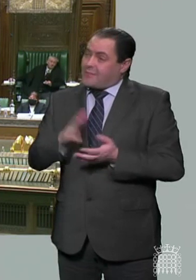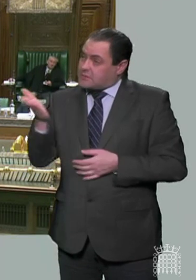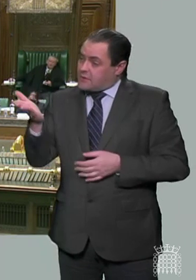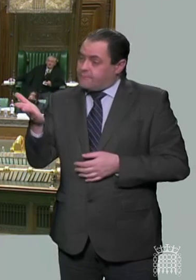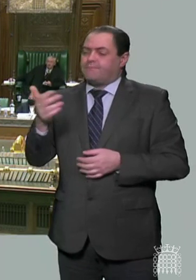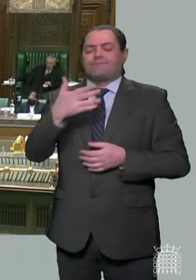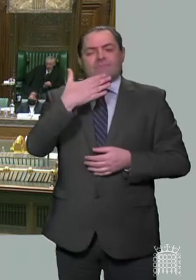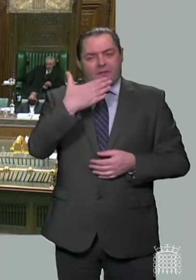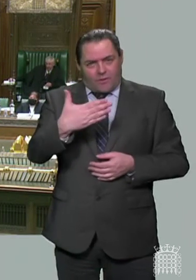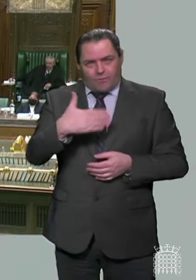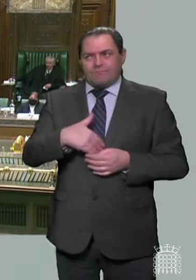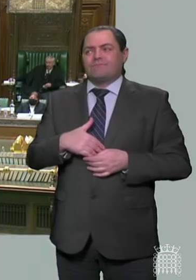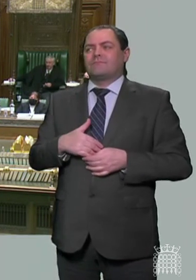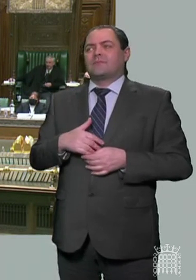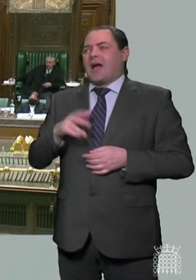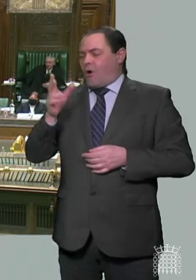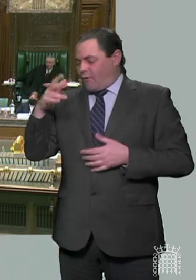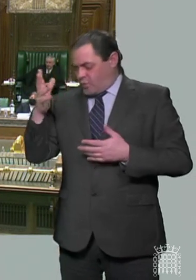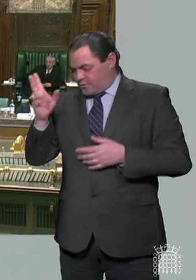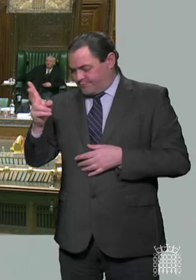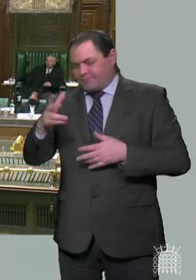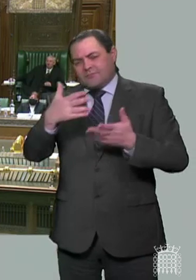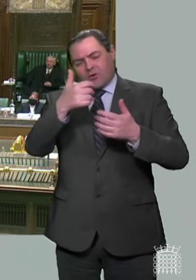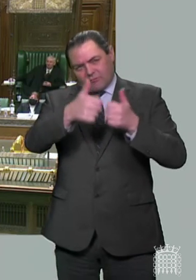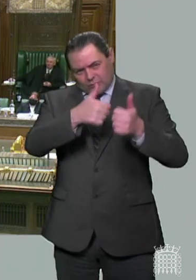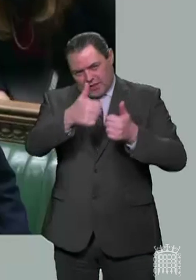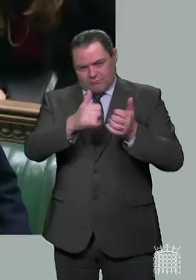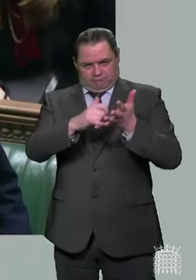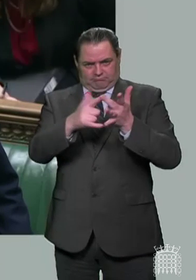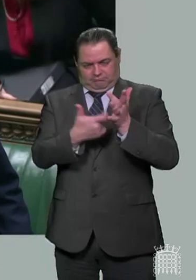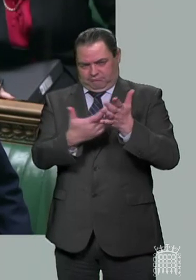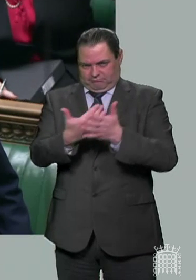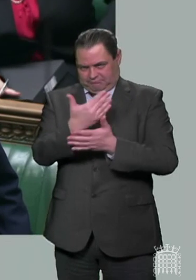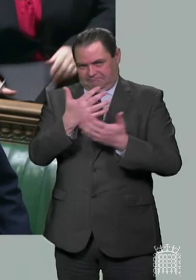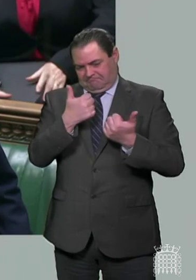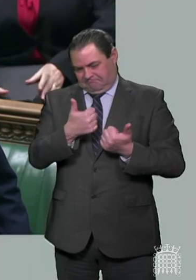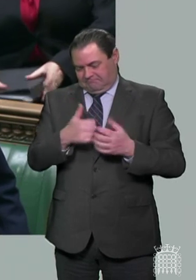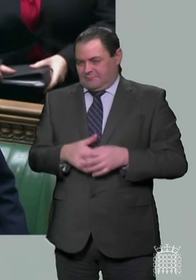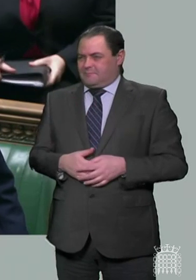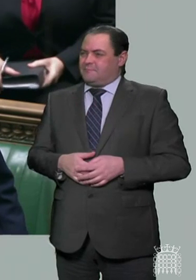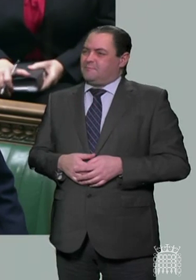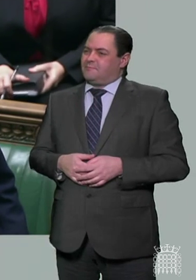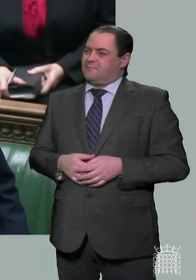I echo your congratulations, Mr Speaker, to my right honourable and learned Friend.